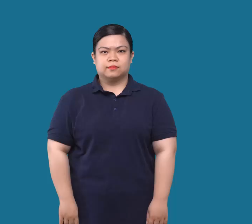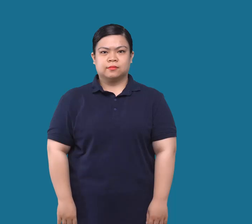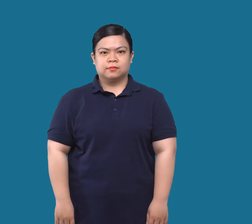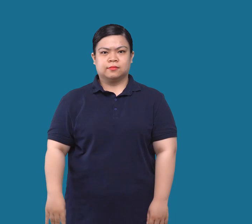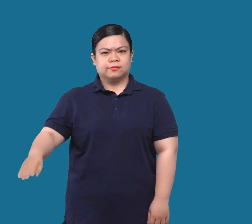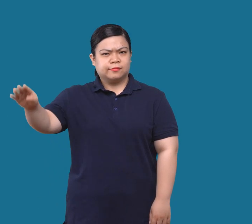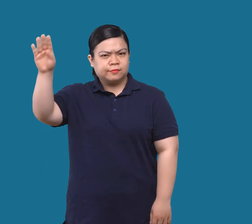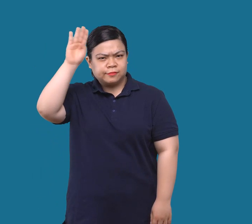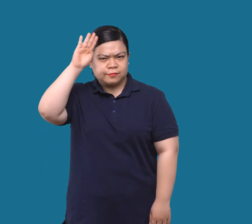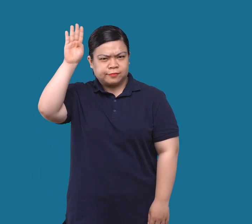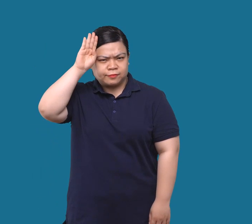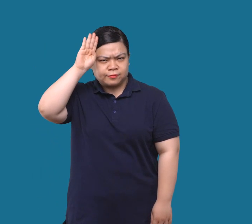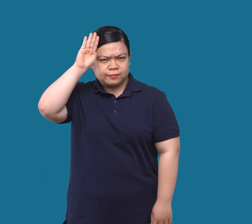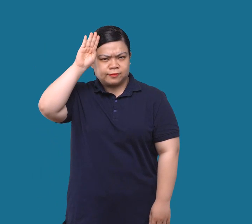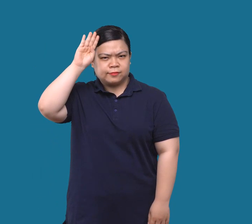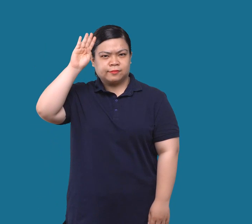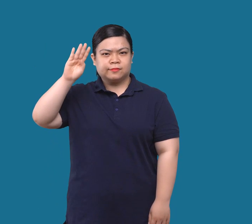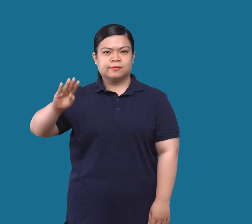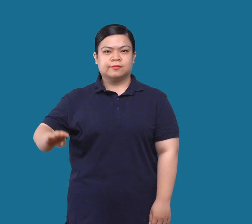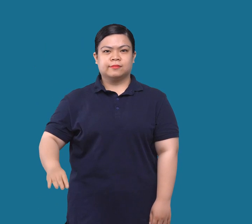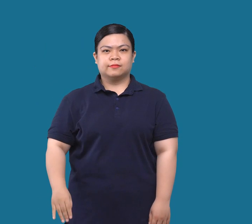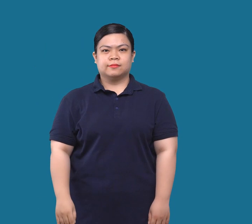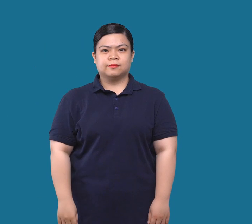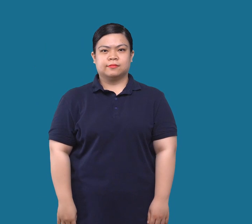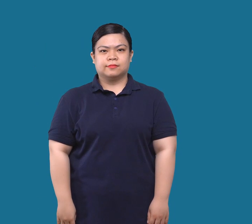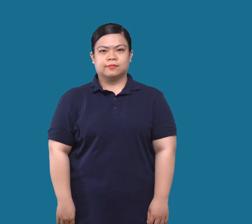phê bình